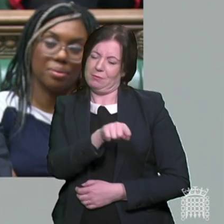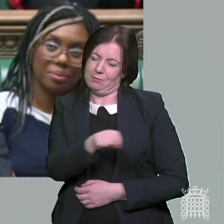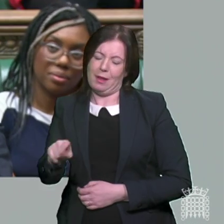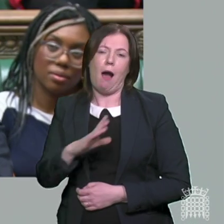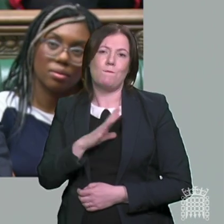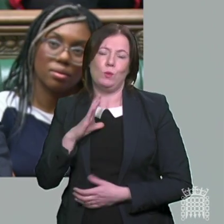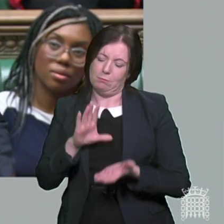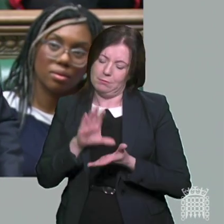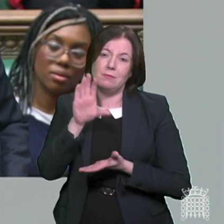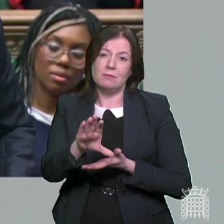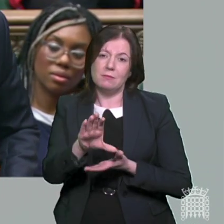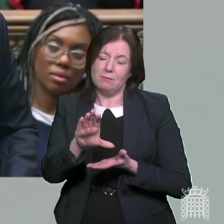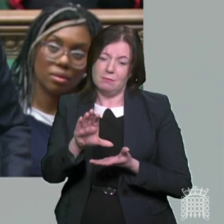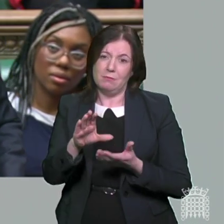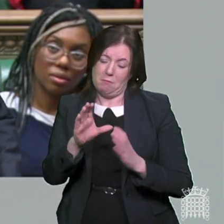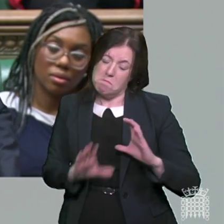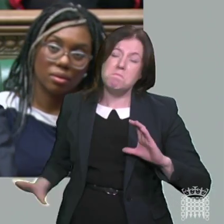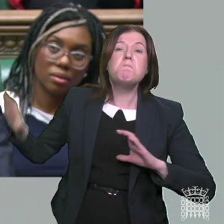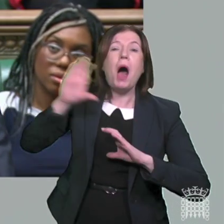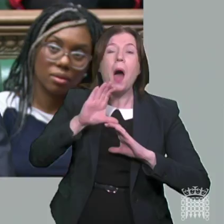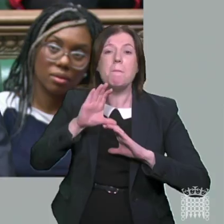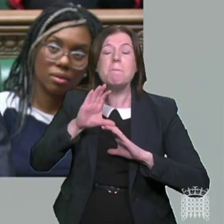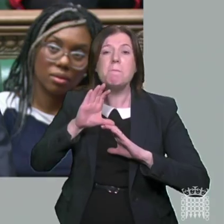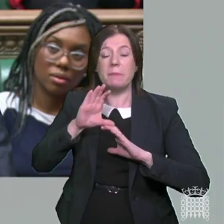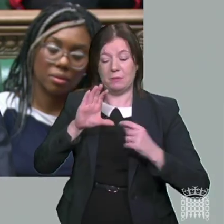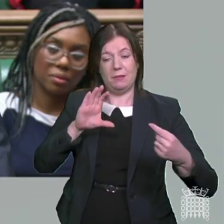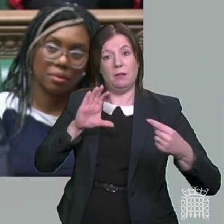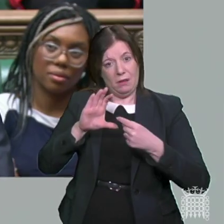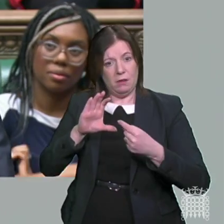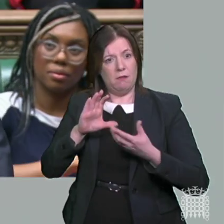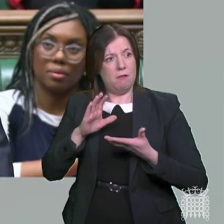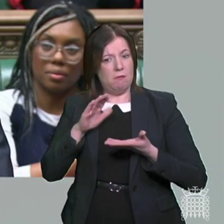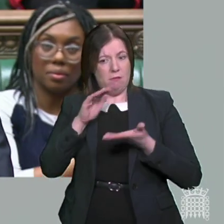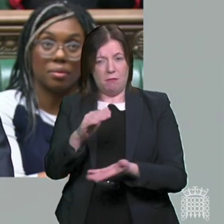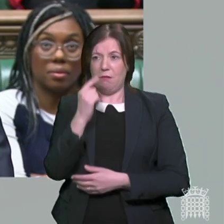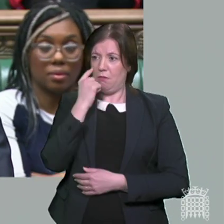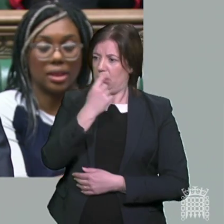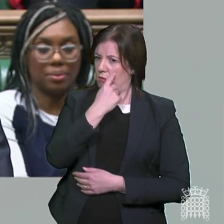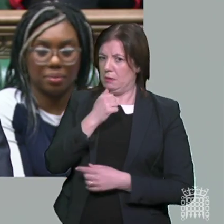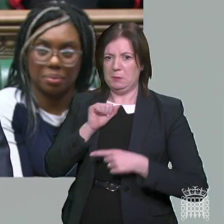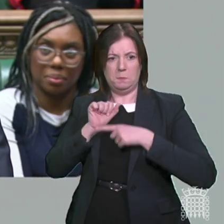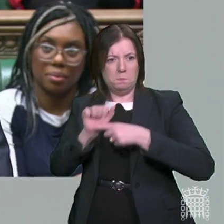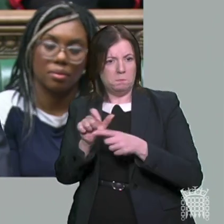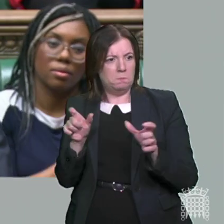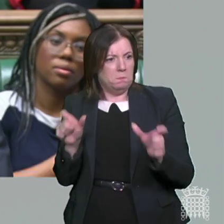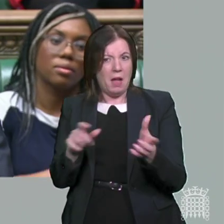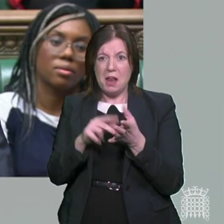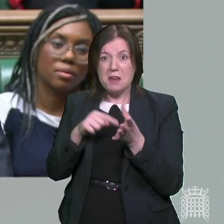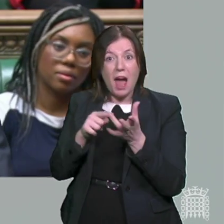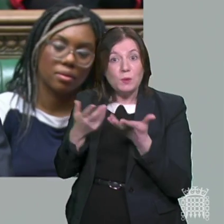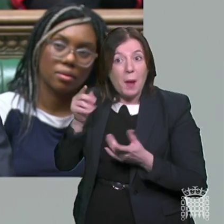That is a record uplift in defence spending and ensures that we are one of the leading spenders on defence in NATO.